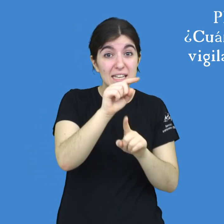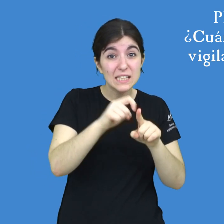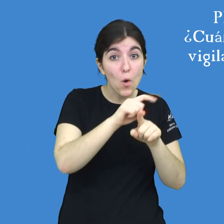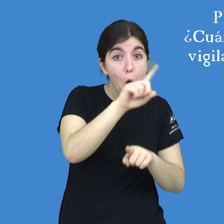tipo